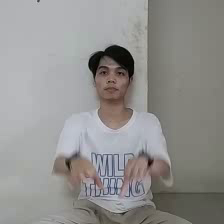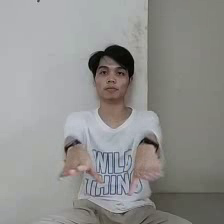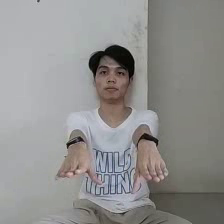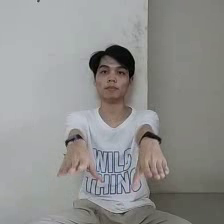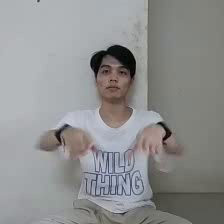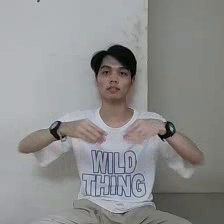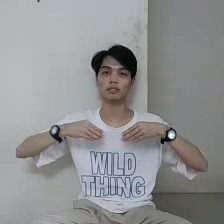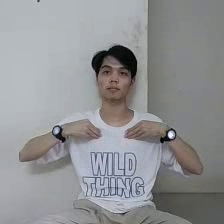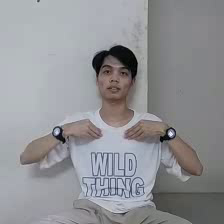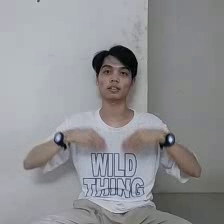Chấp nhận